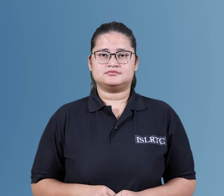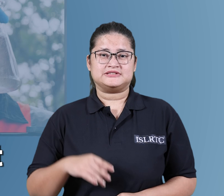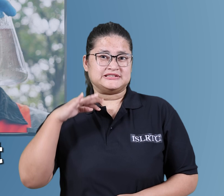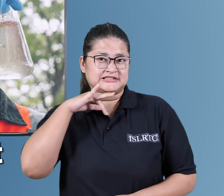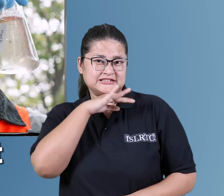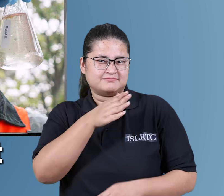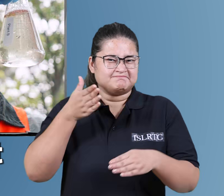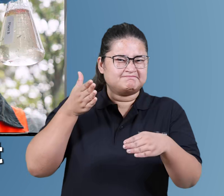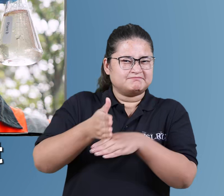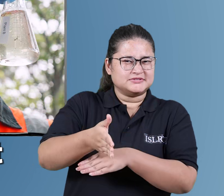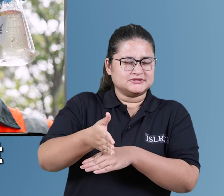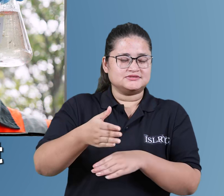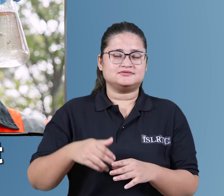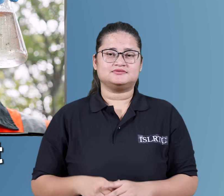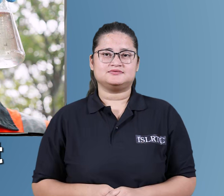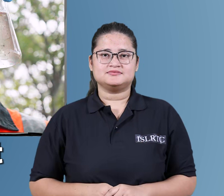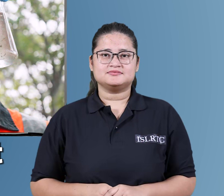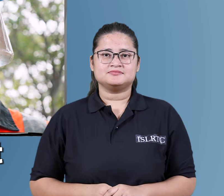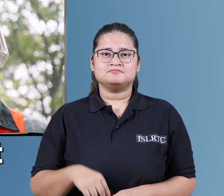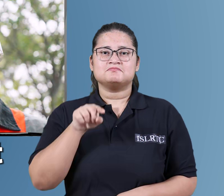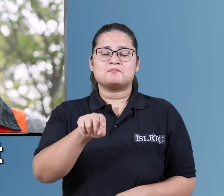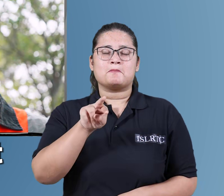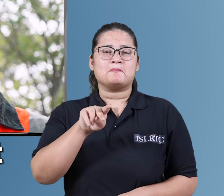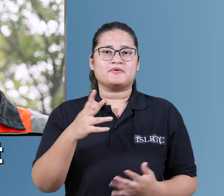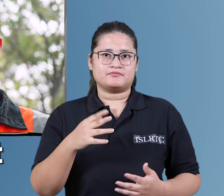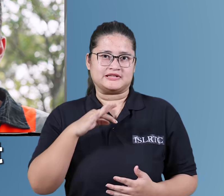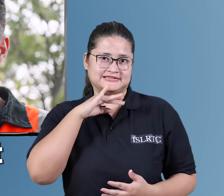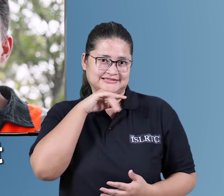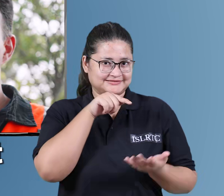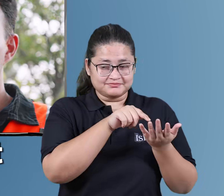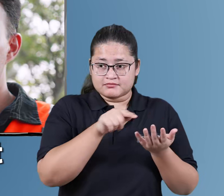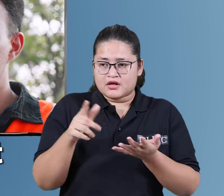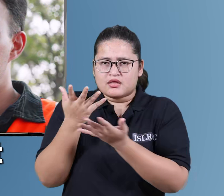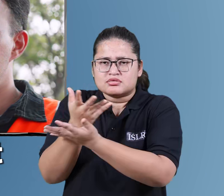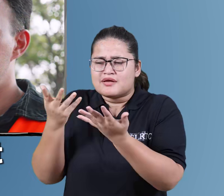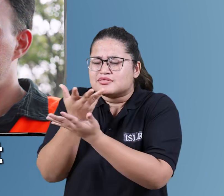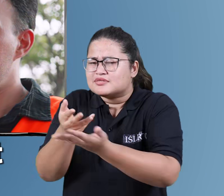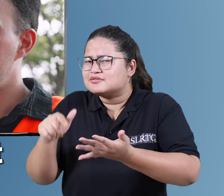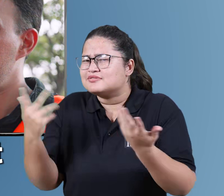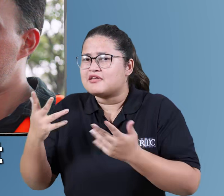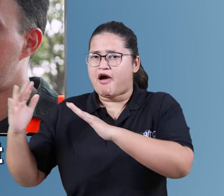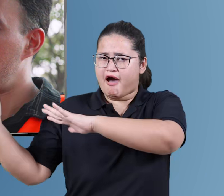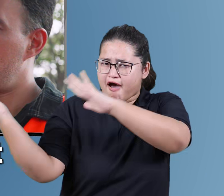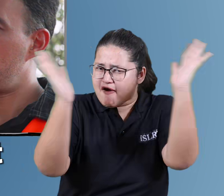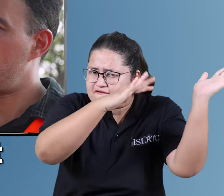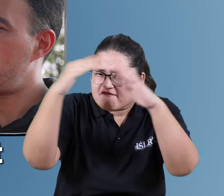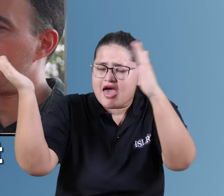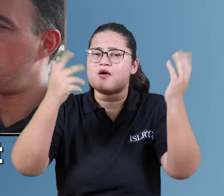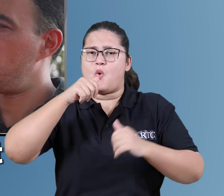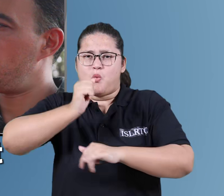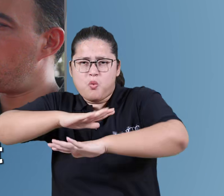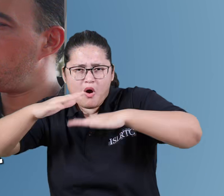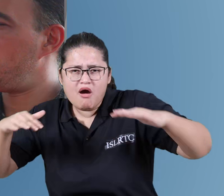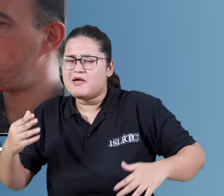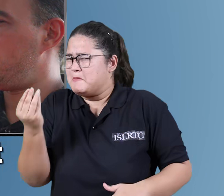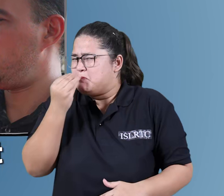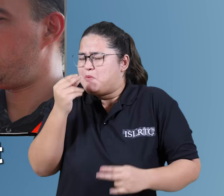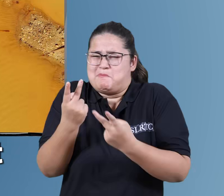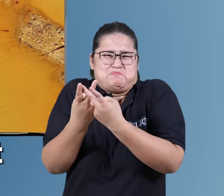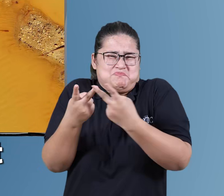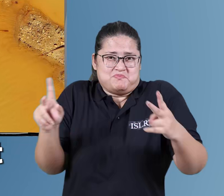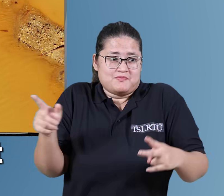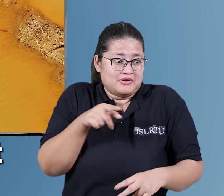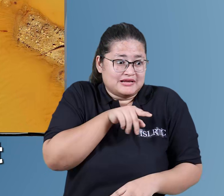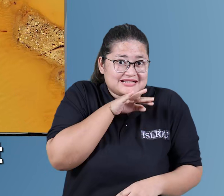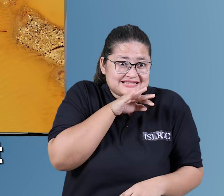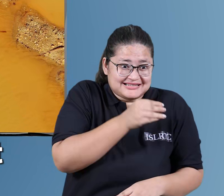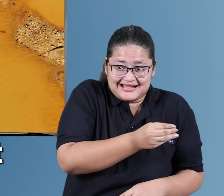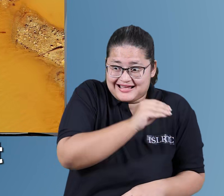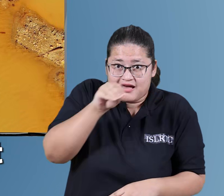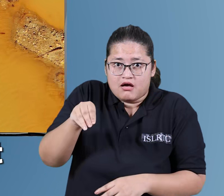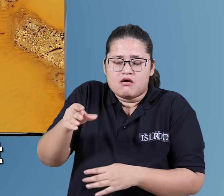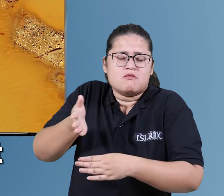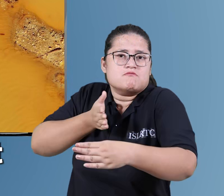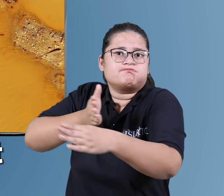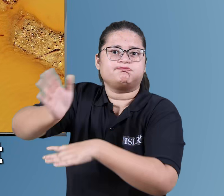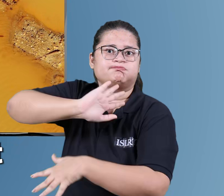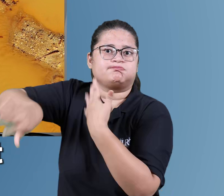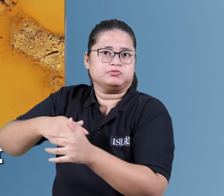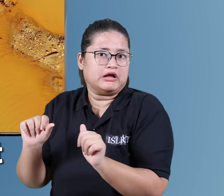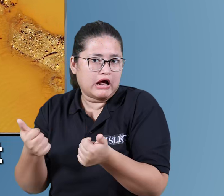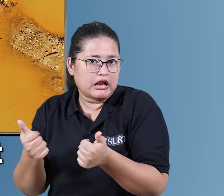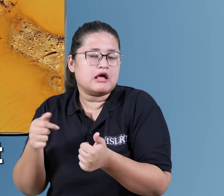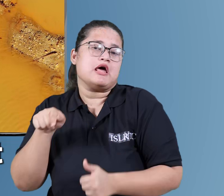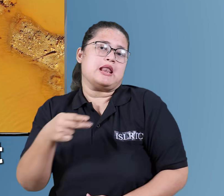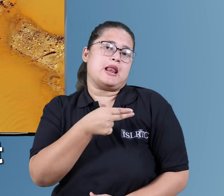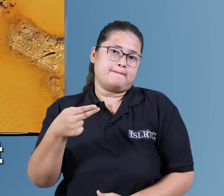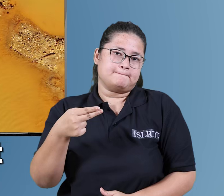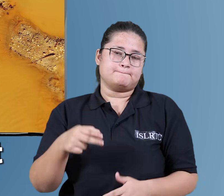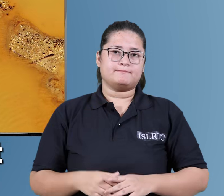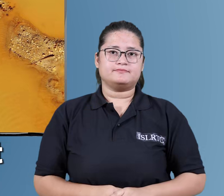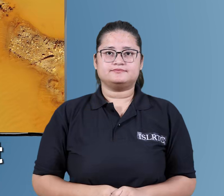Contaminant A contaminant is a substance that makes something impure or harmful, often affecting the quality of air, water, or soil.